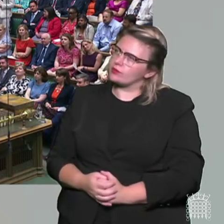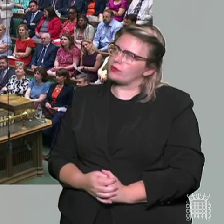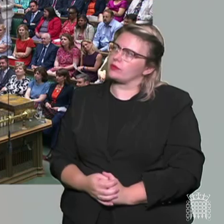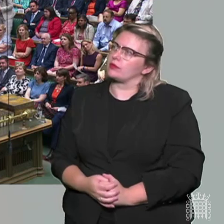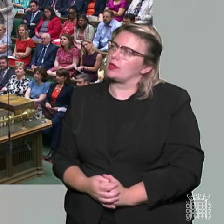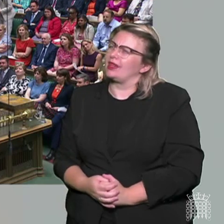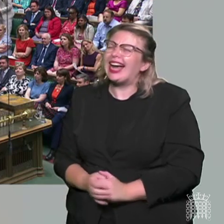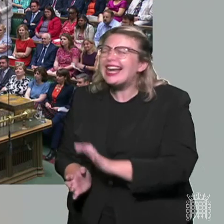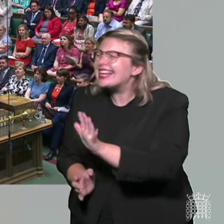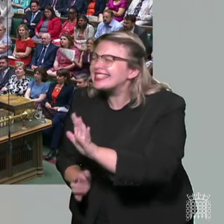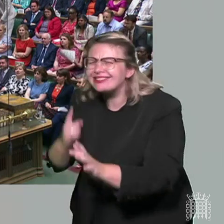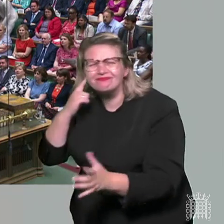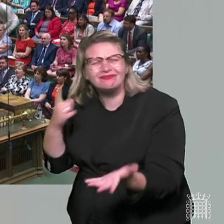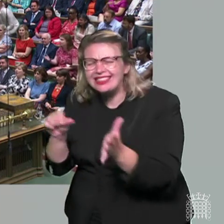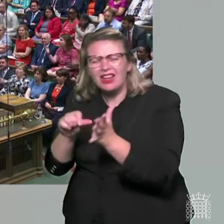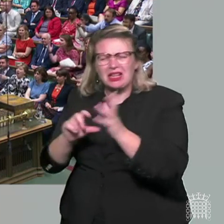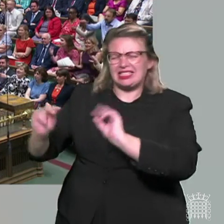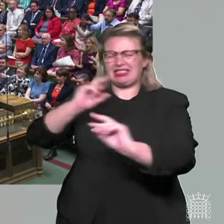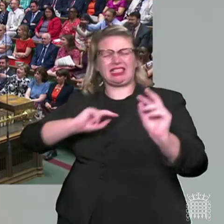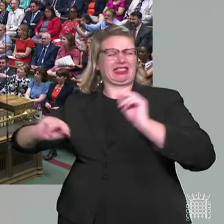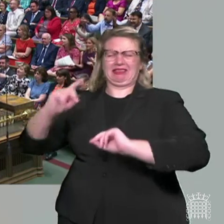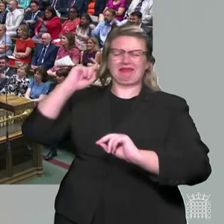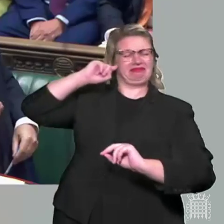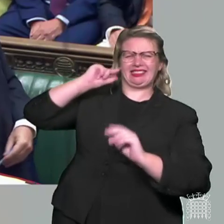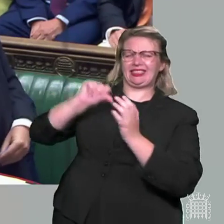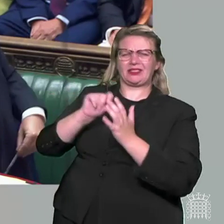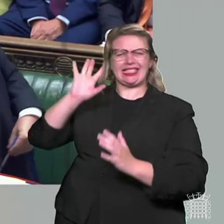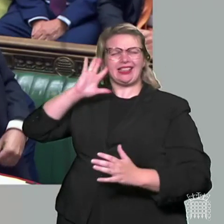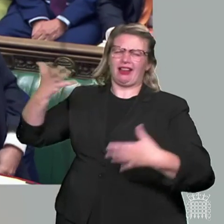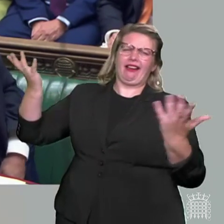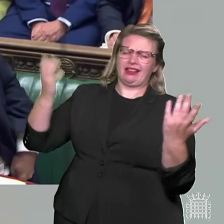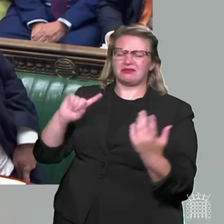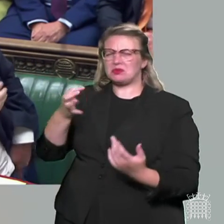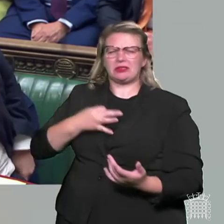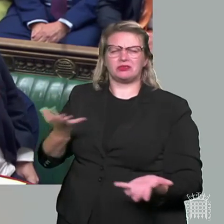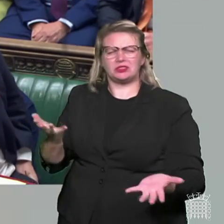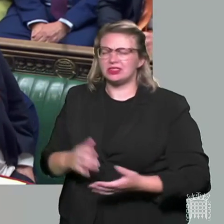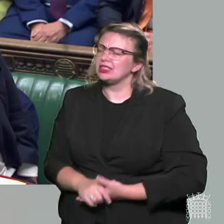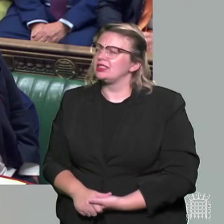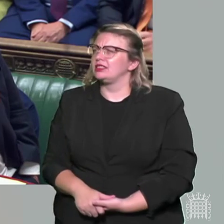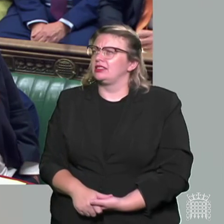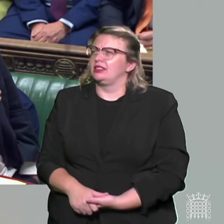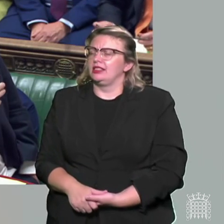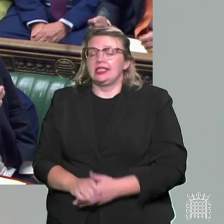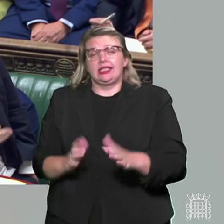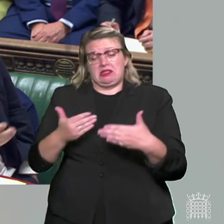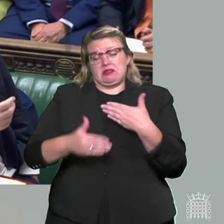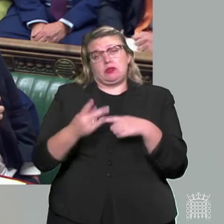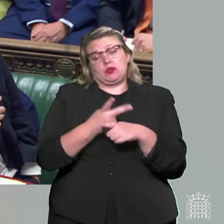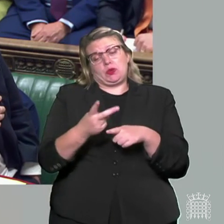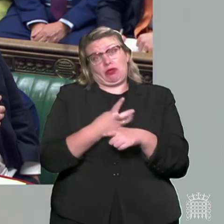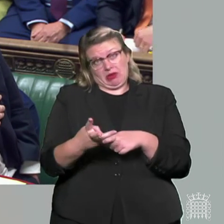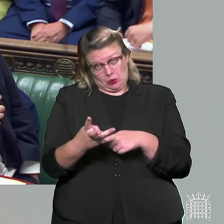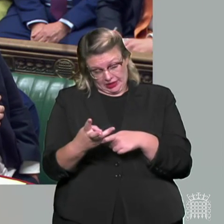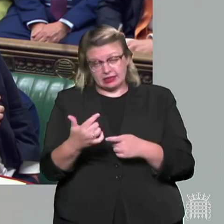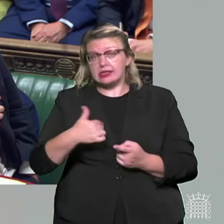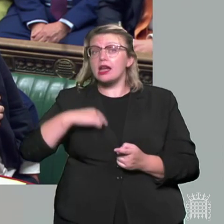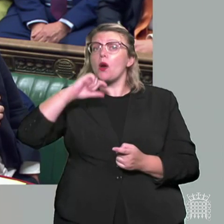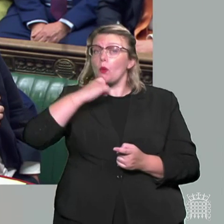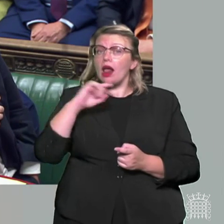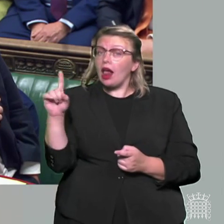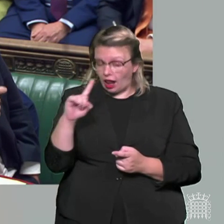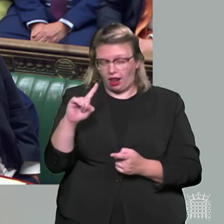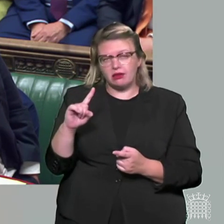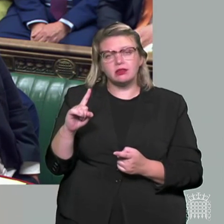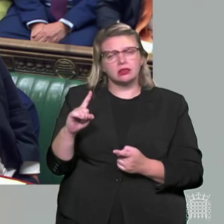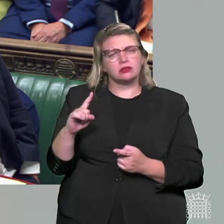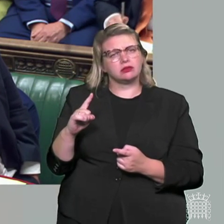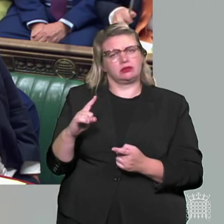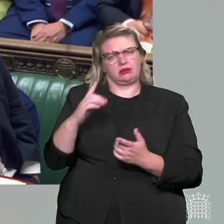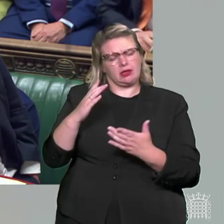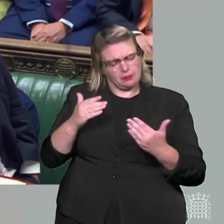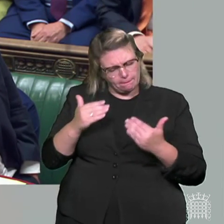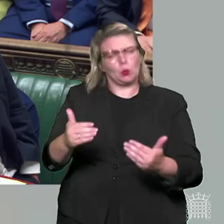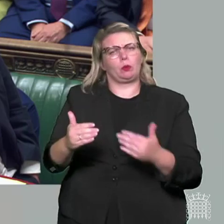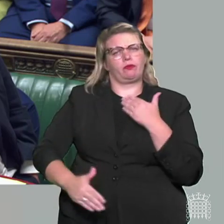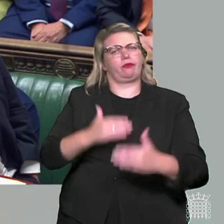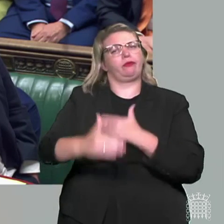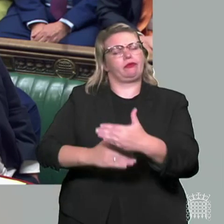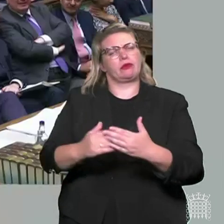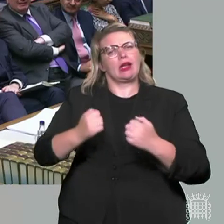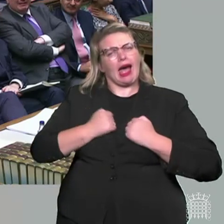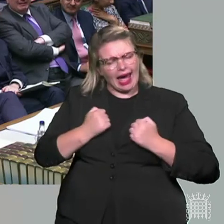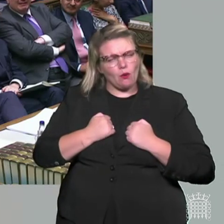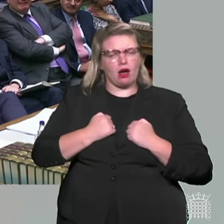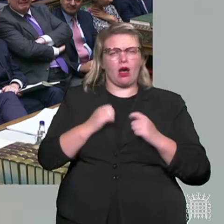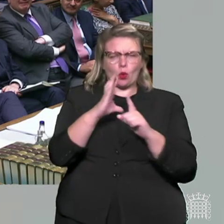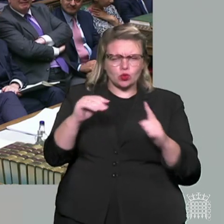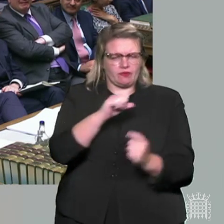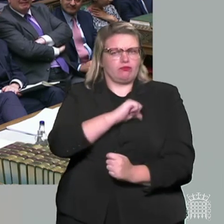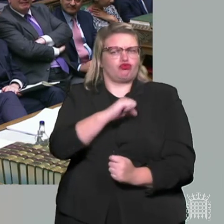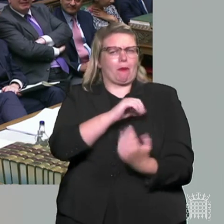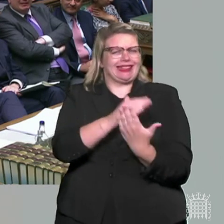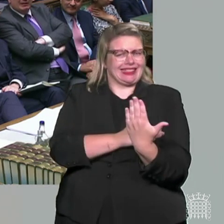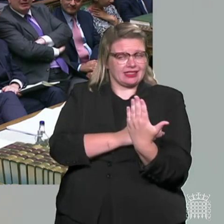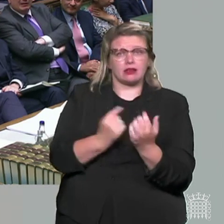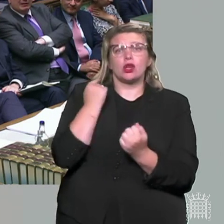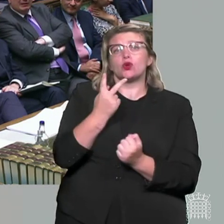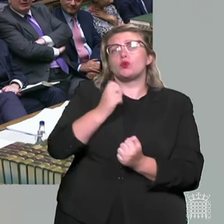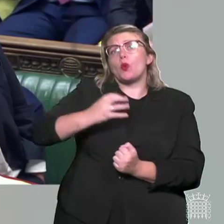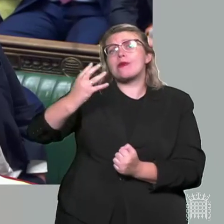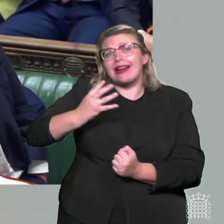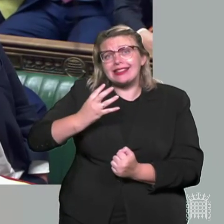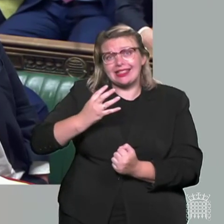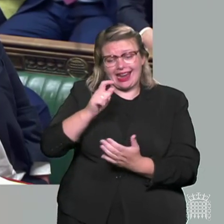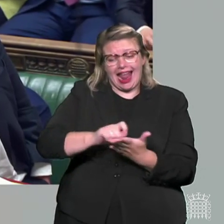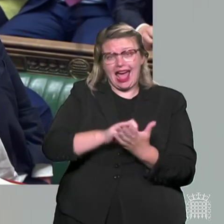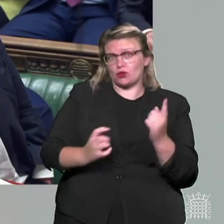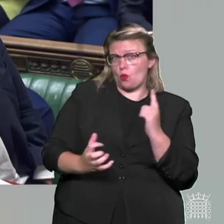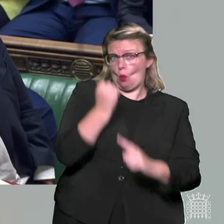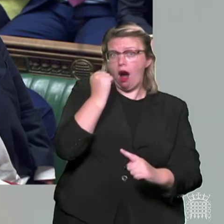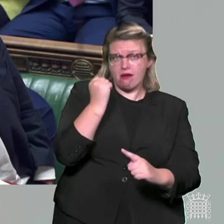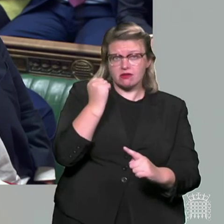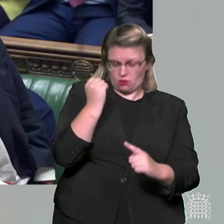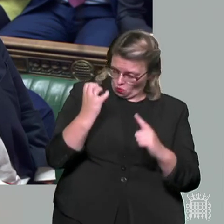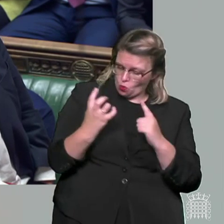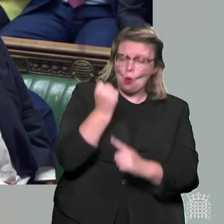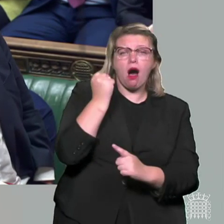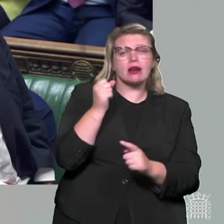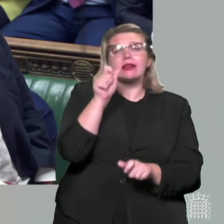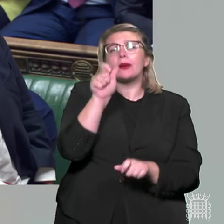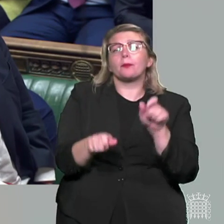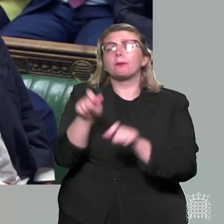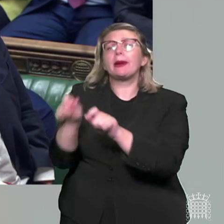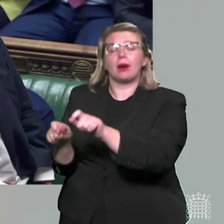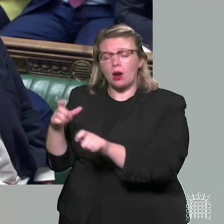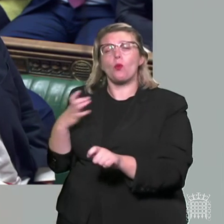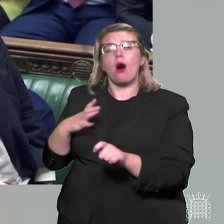I am afraid I did not quite catch the last part of the honourable Lady’s question, but I will be using the next few weeks to do what I think the people of this country would expect: to drive forward the agenda on which we were elected in 2019 and on which I think the Labour party particularly fears